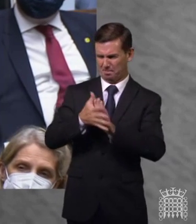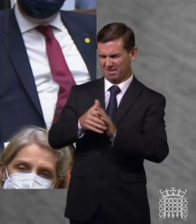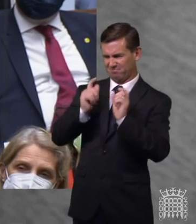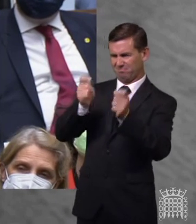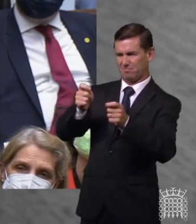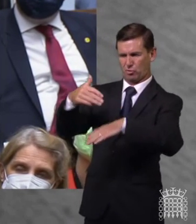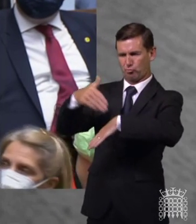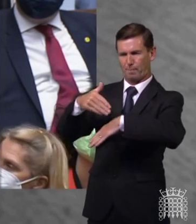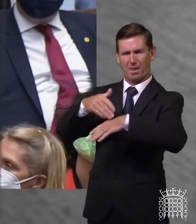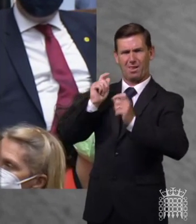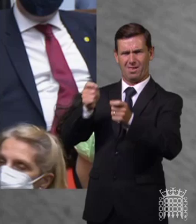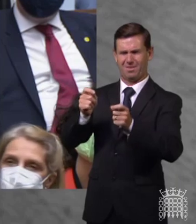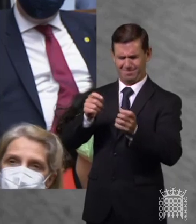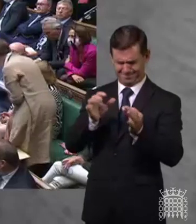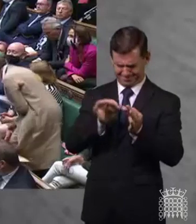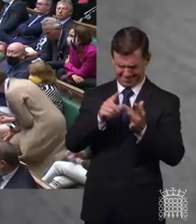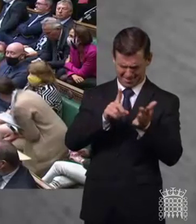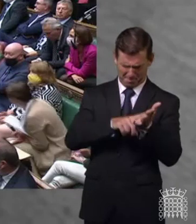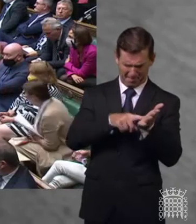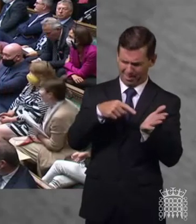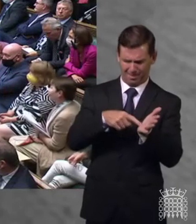Does he agree that that Bill must now be revised?